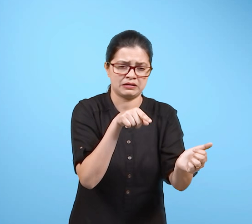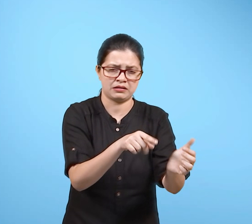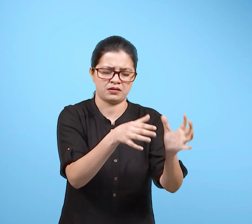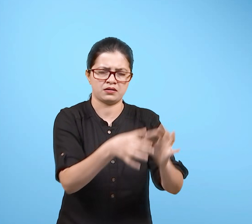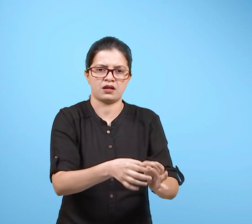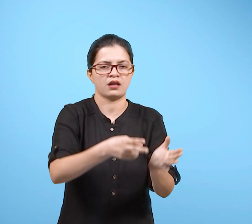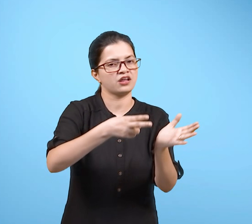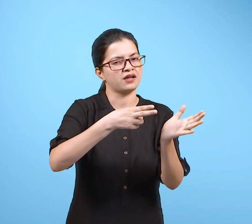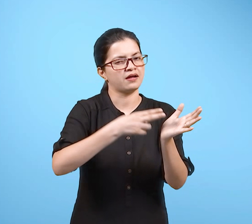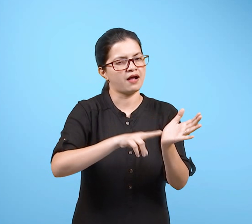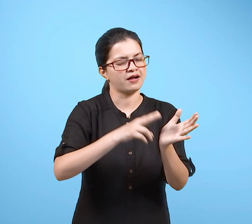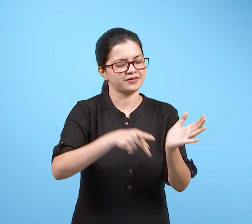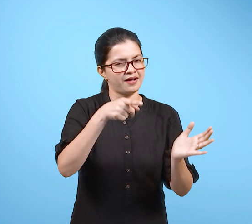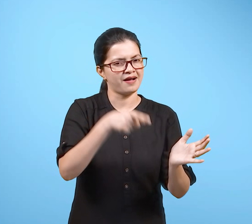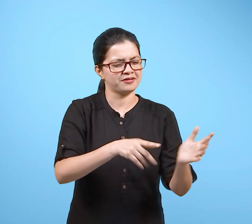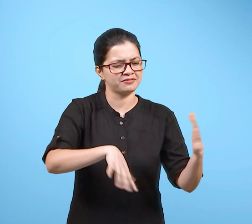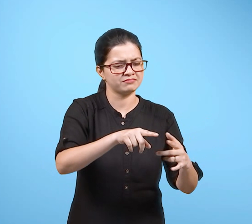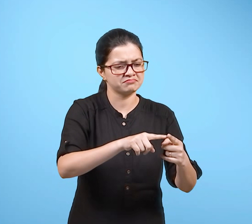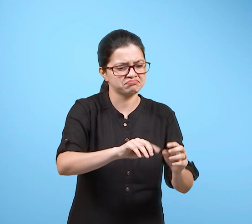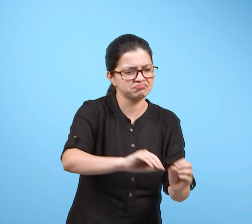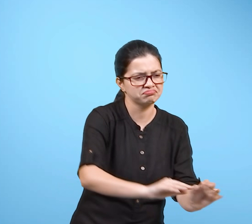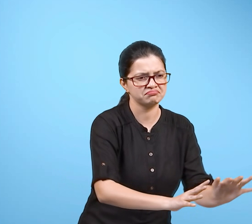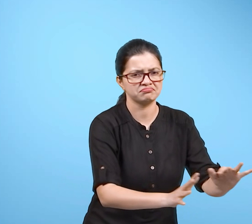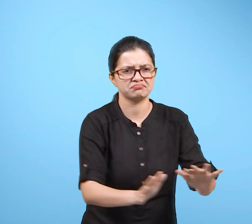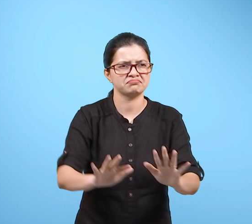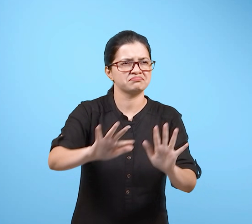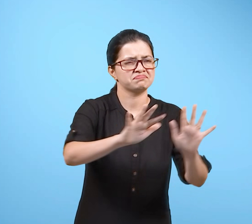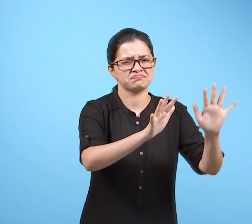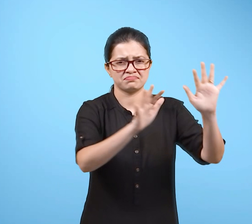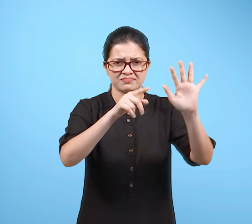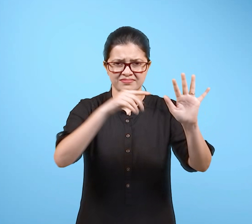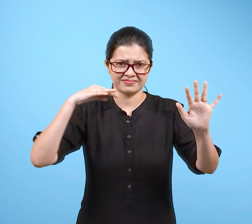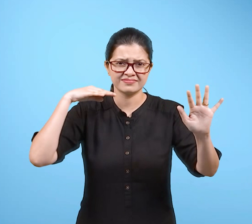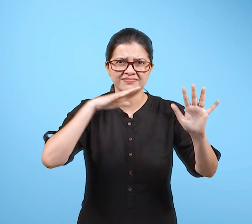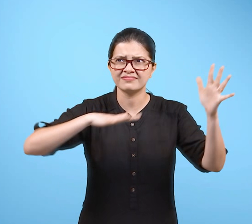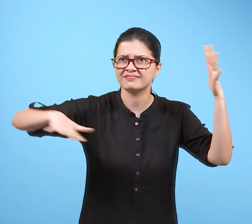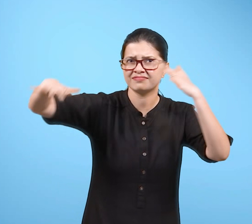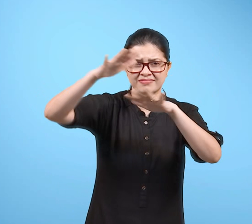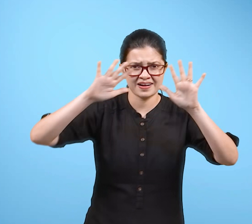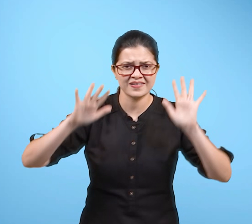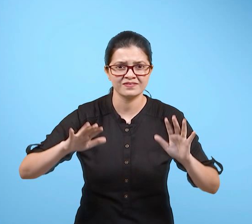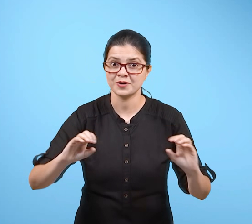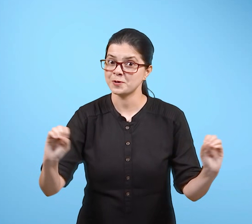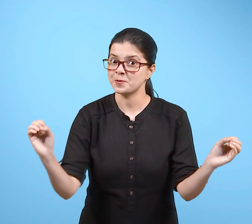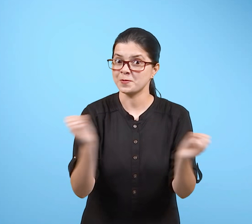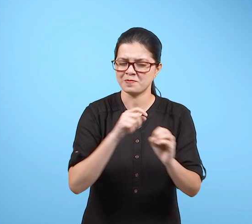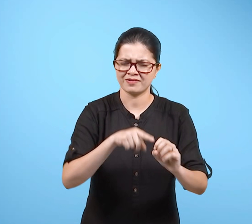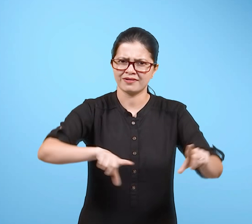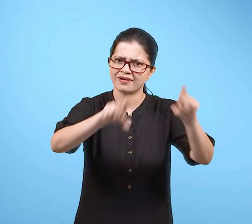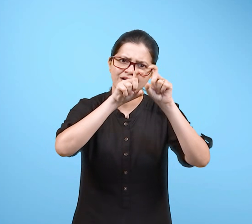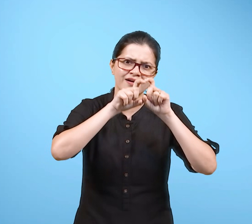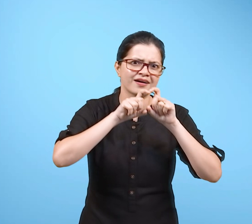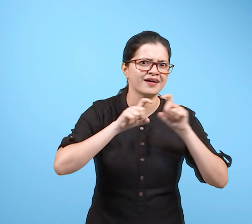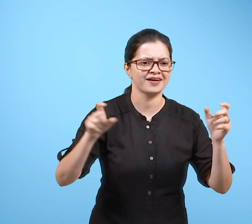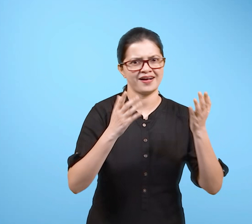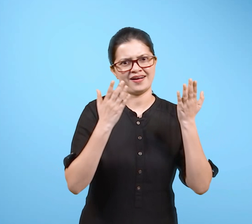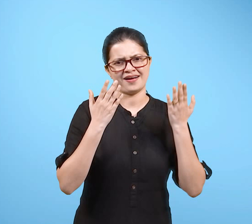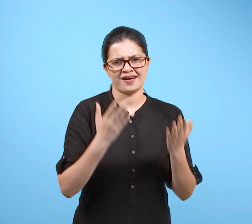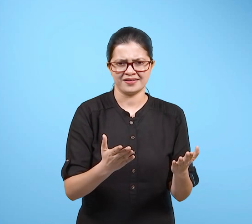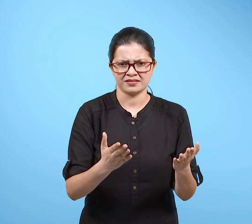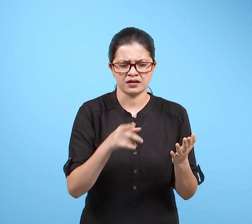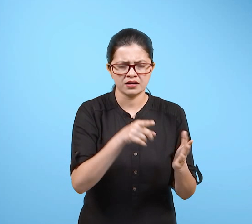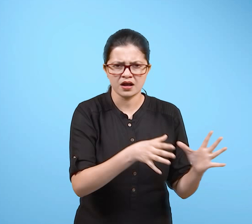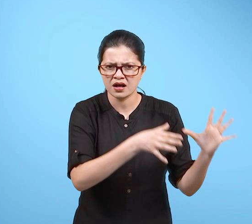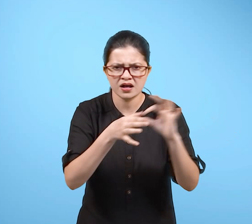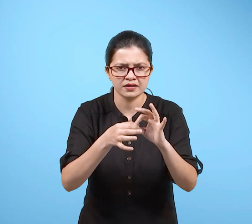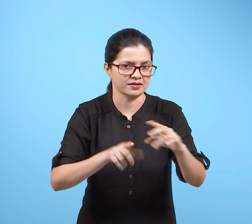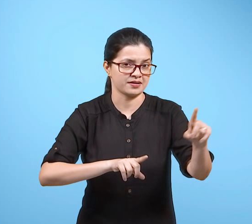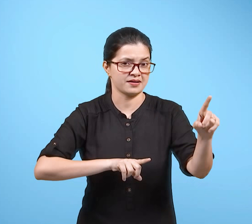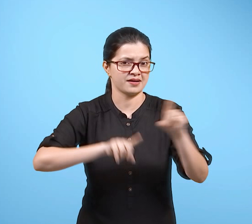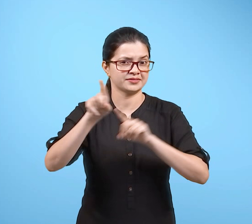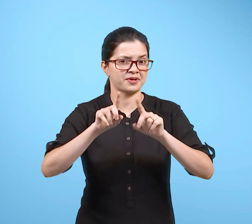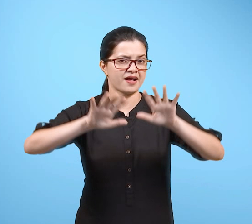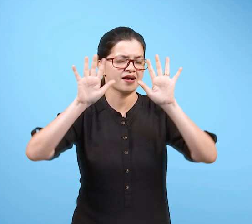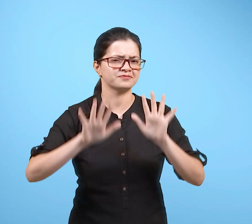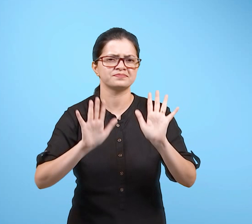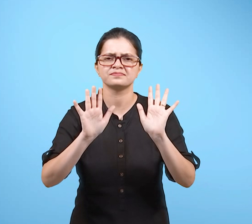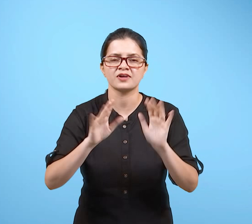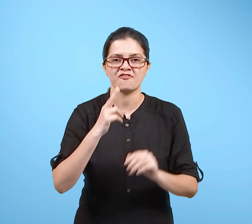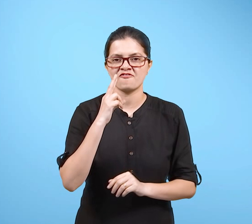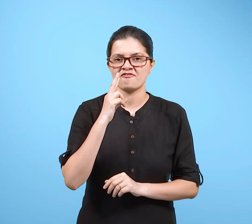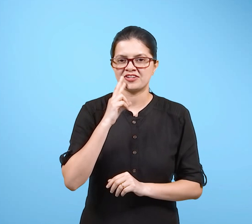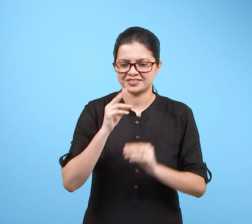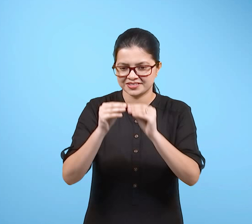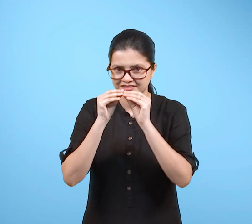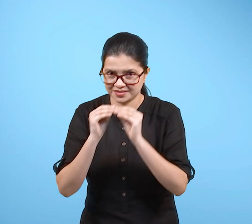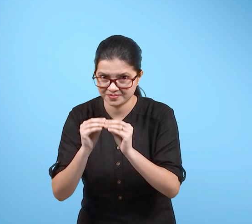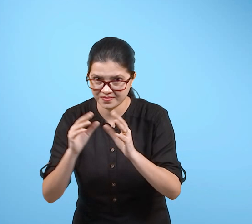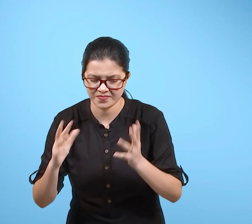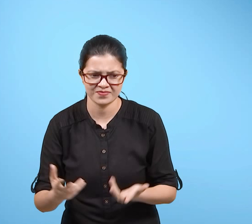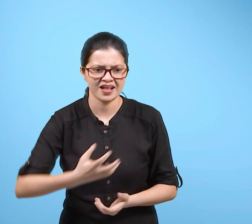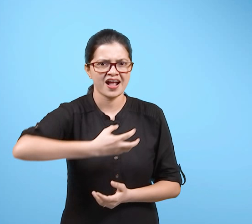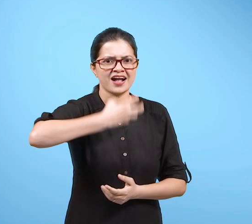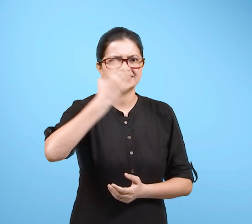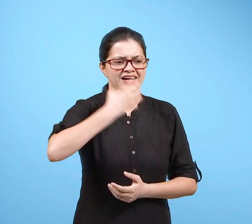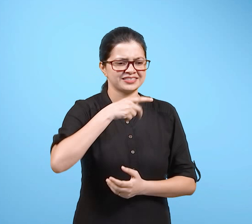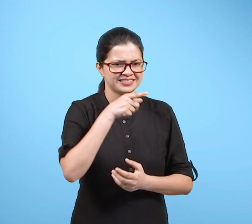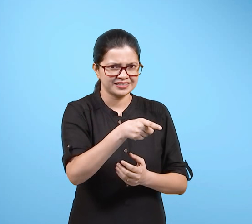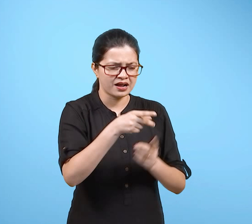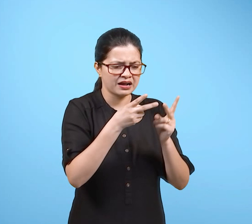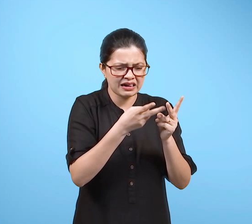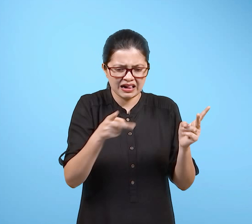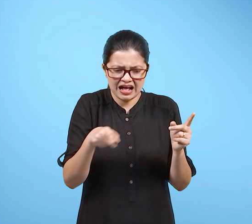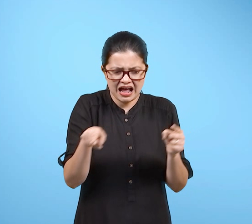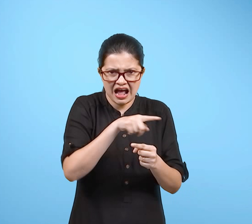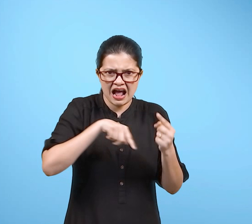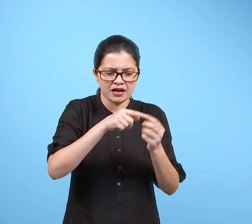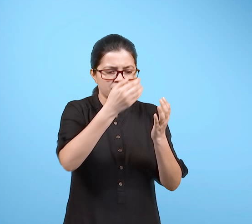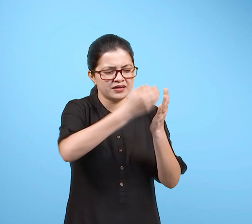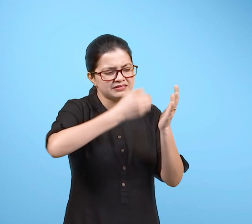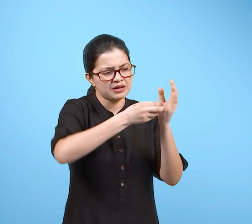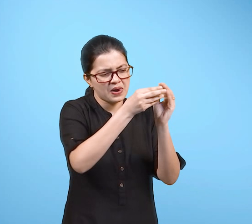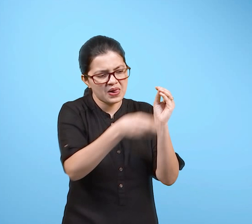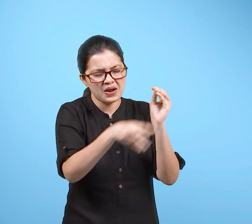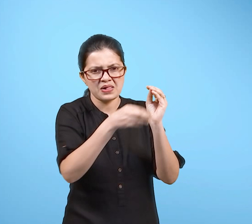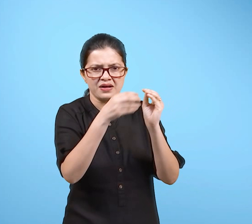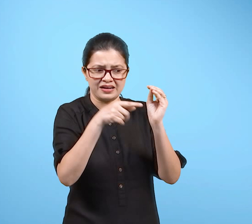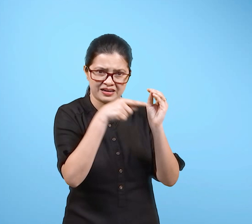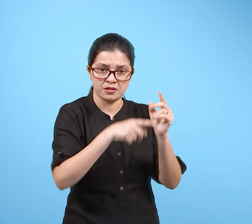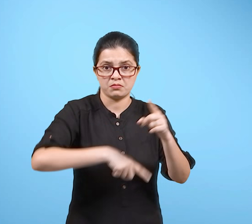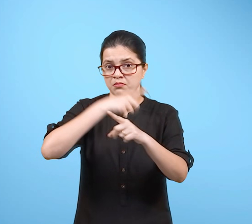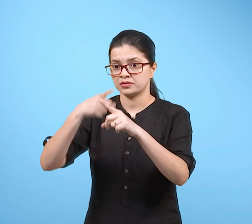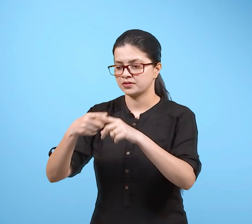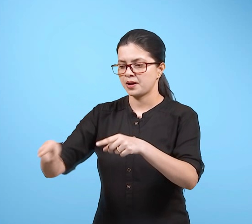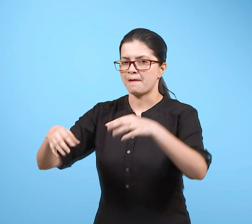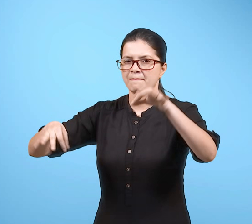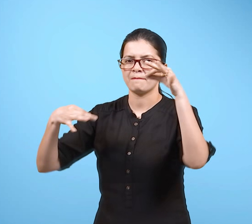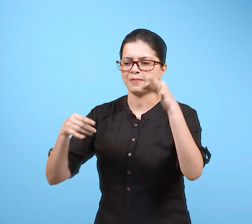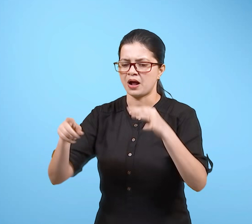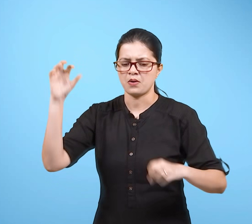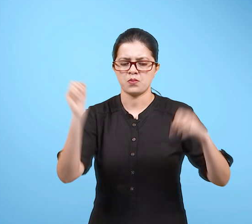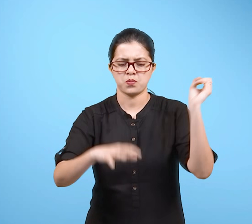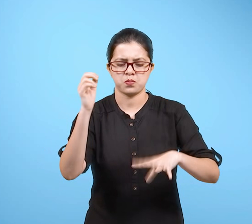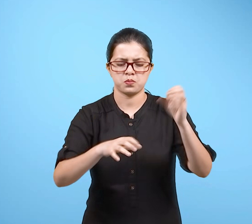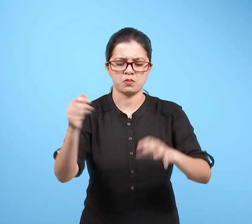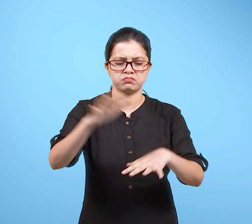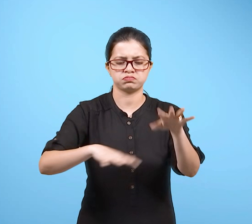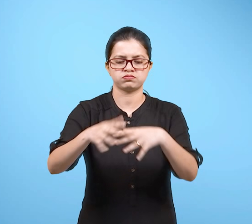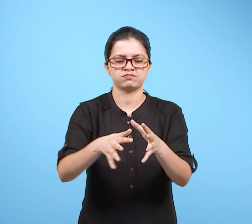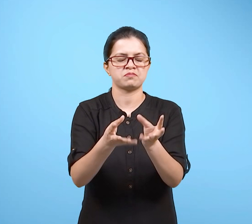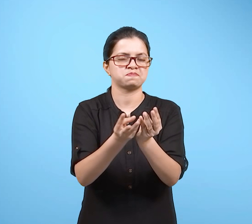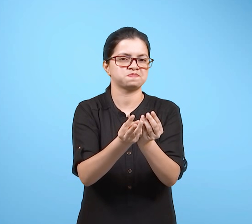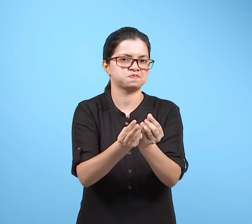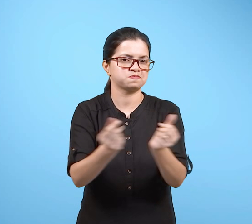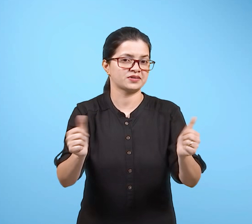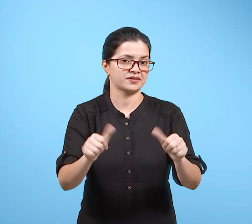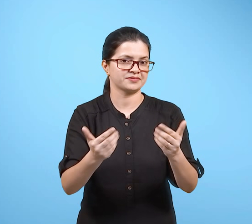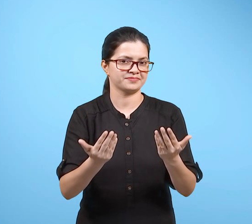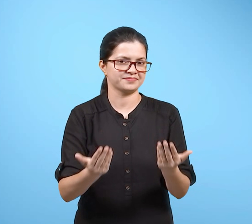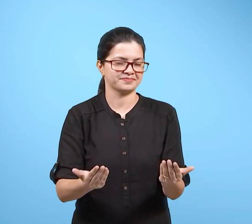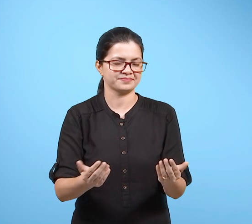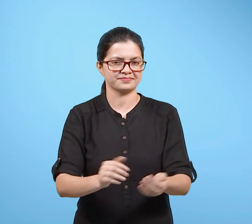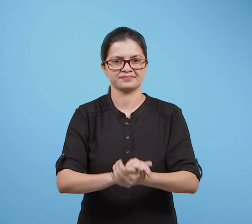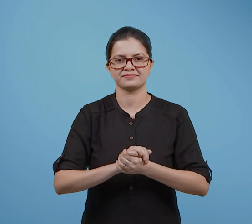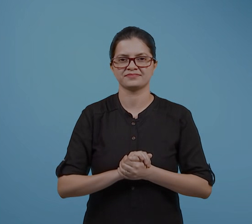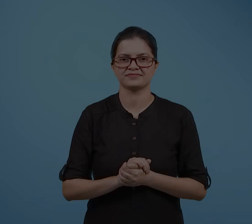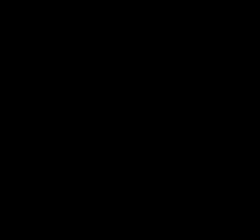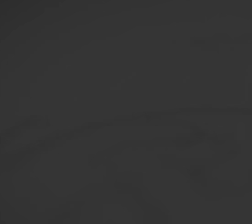biological processes, without causing harm to the environment. Therefore, it does not cause pollution when it is thrown away. For example, vegetables, fruit peels and paper are biodegradable.